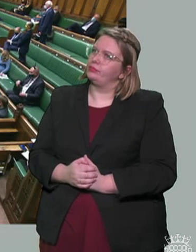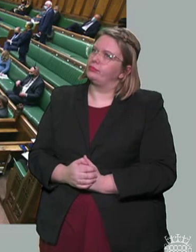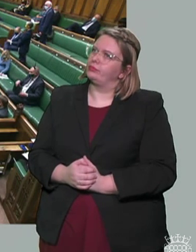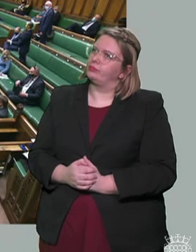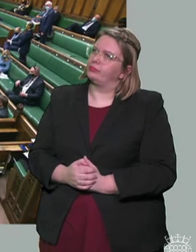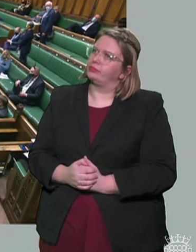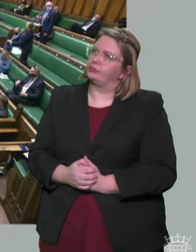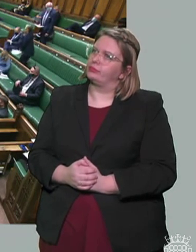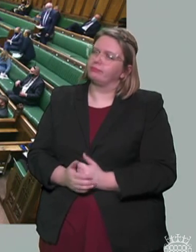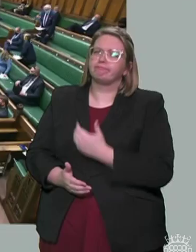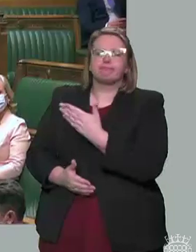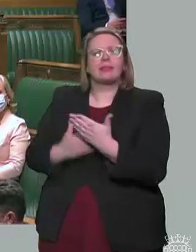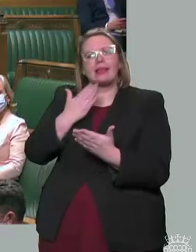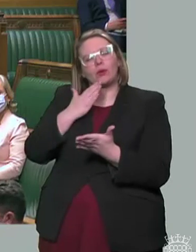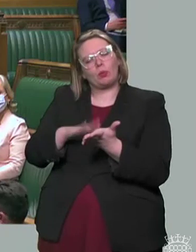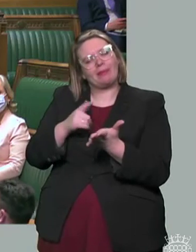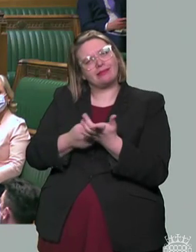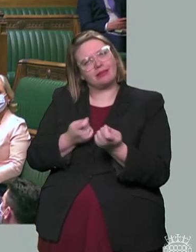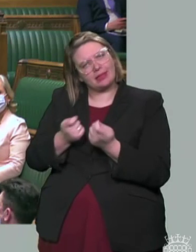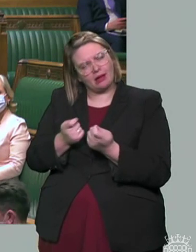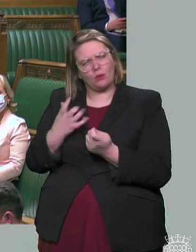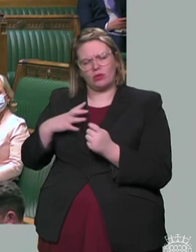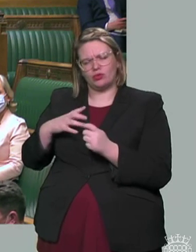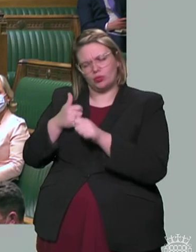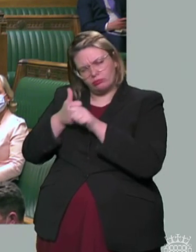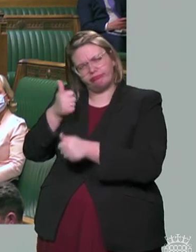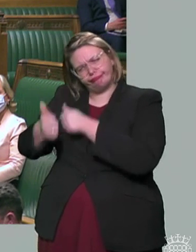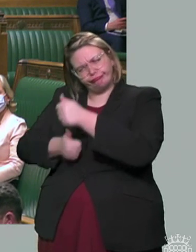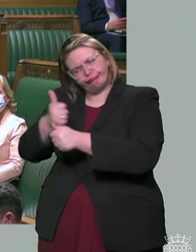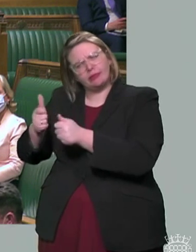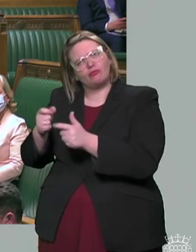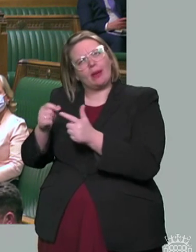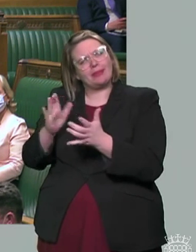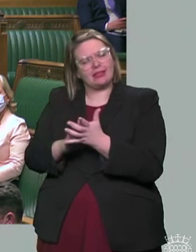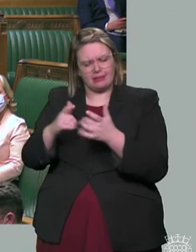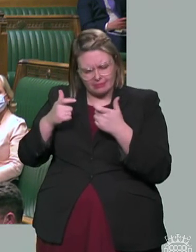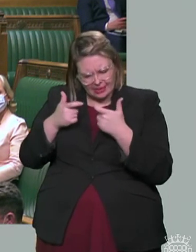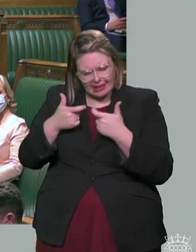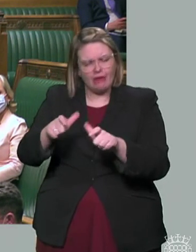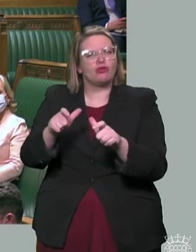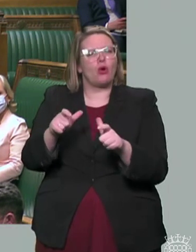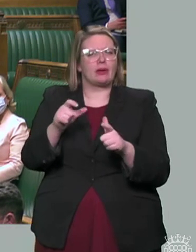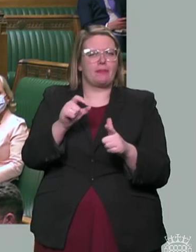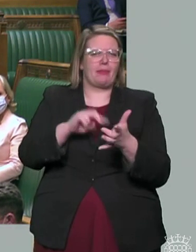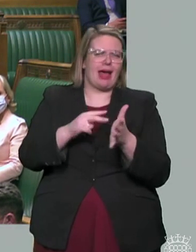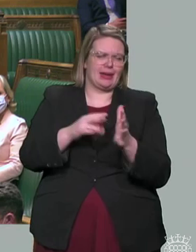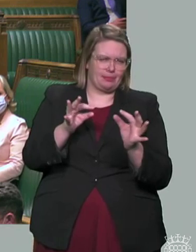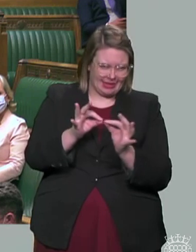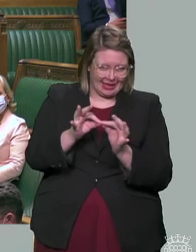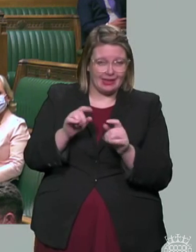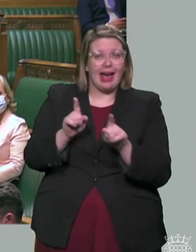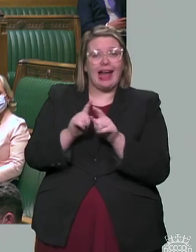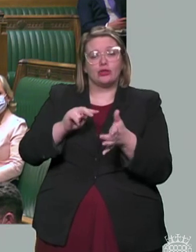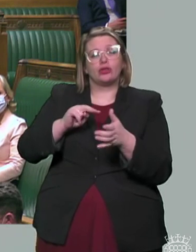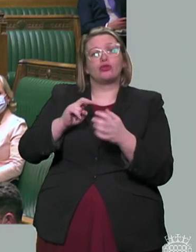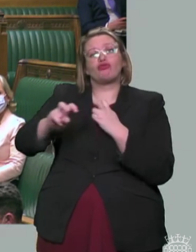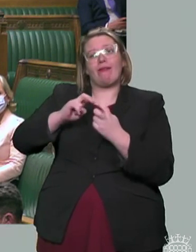I thank my right honourable Friend for holding firm on plan B and for rolling back travel restrictions, which will relieve many of my constituents.